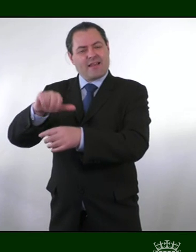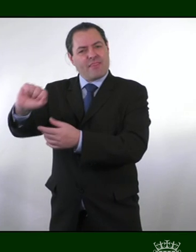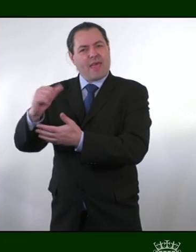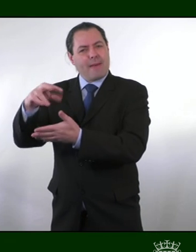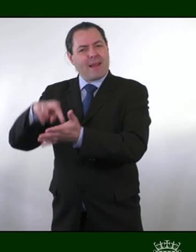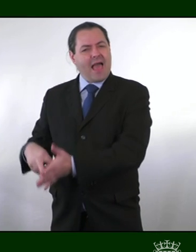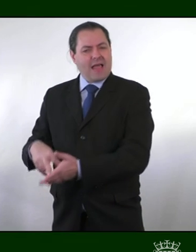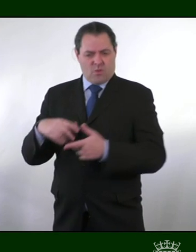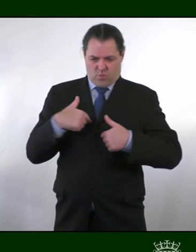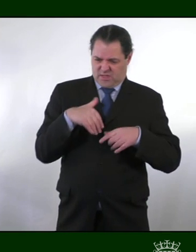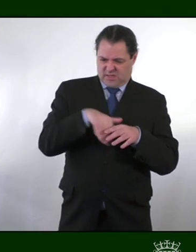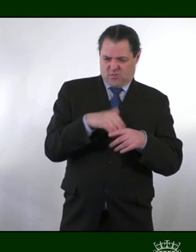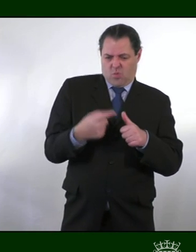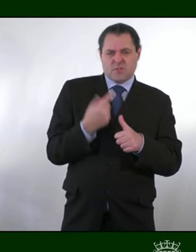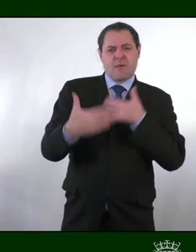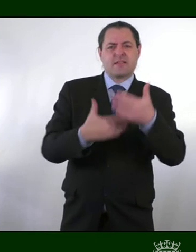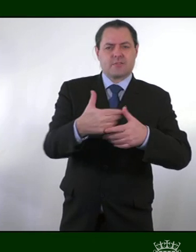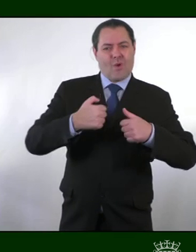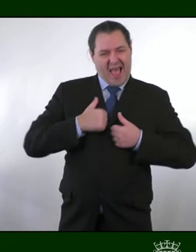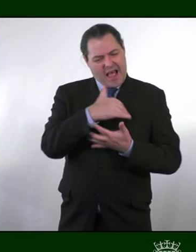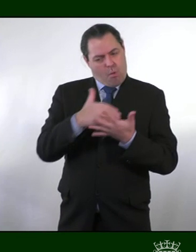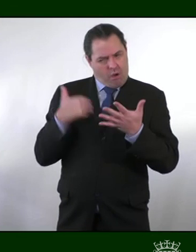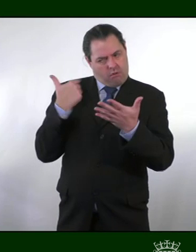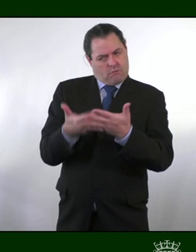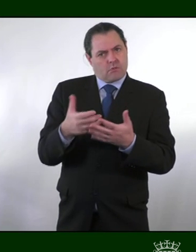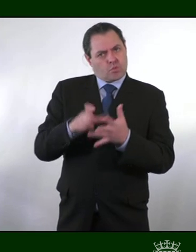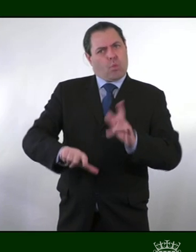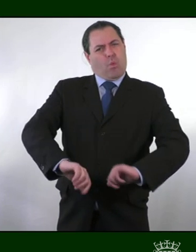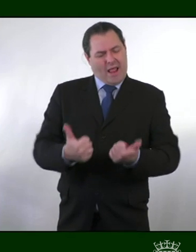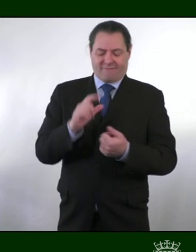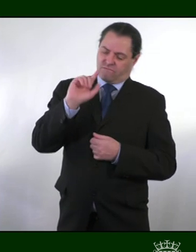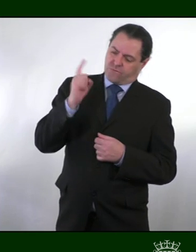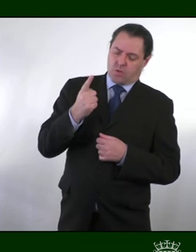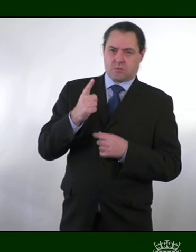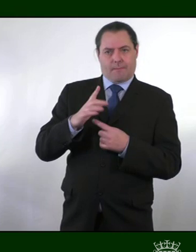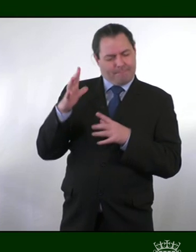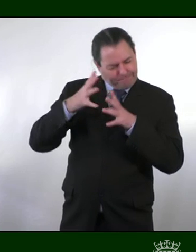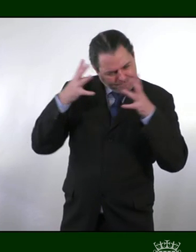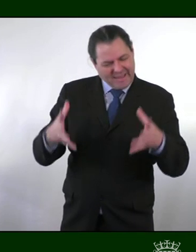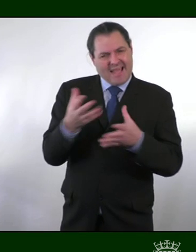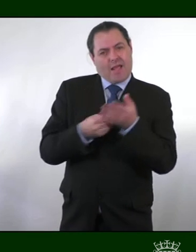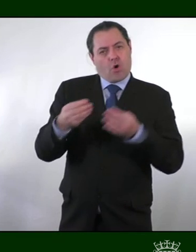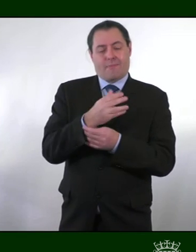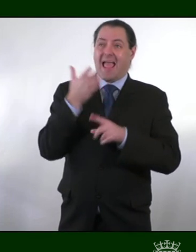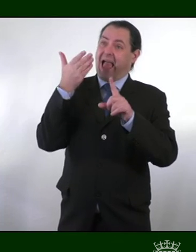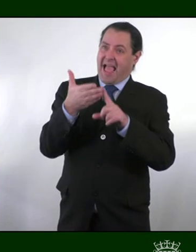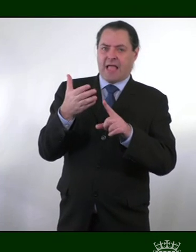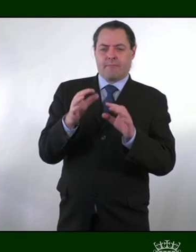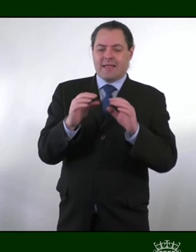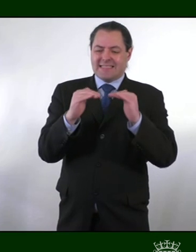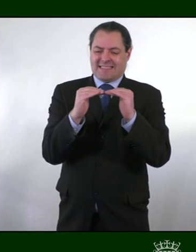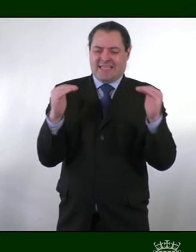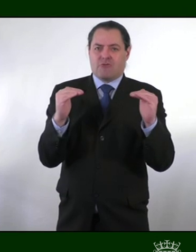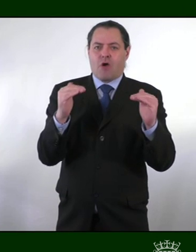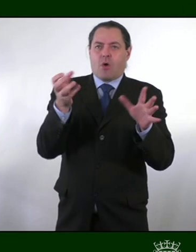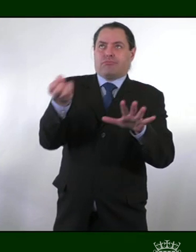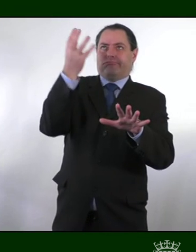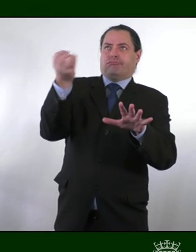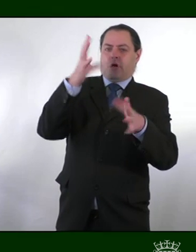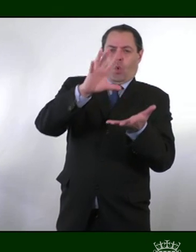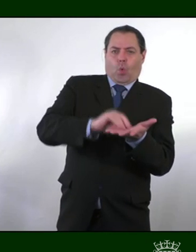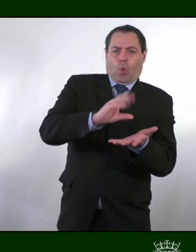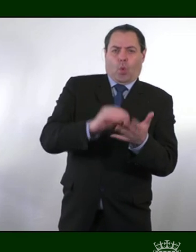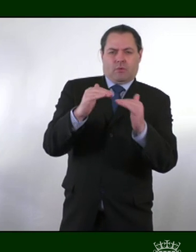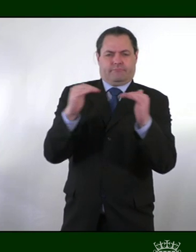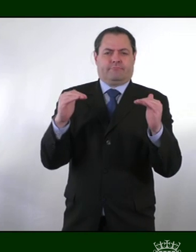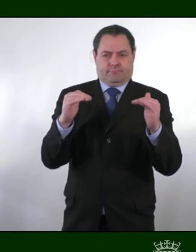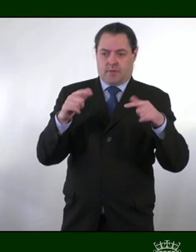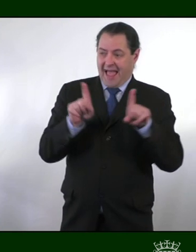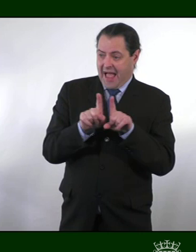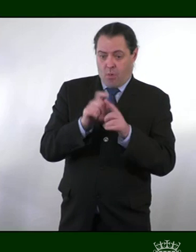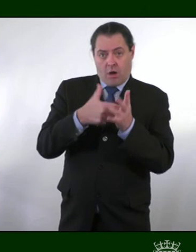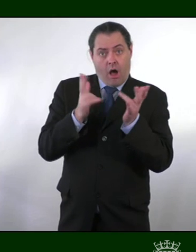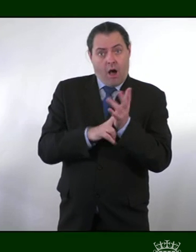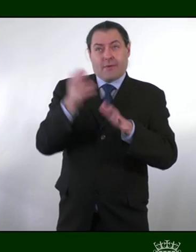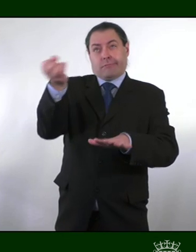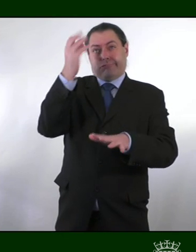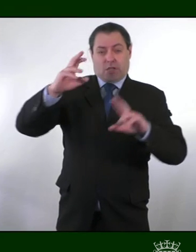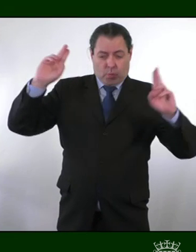I am proud of this Conservative Government’s record. We are the first major economy in the world to legislate for net zero, and our economy has decarbonised faster than any other in the last 20 years.